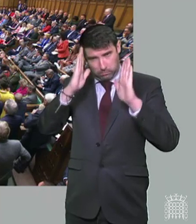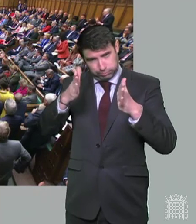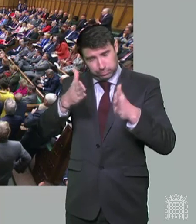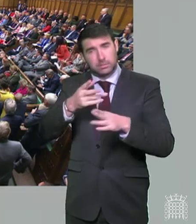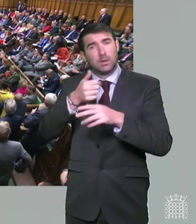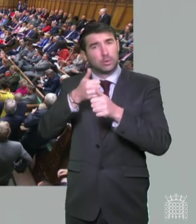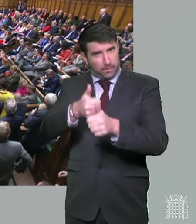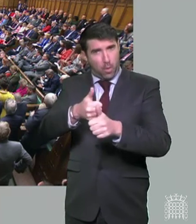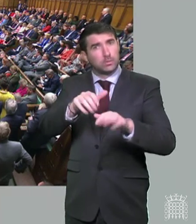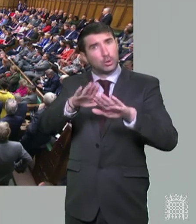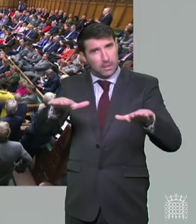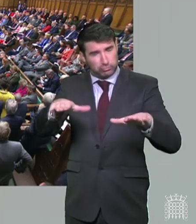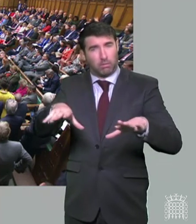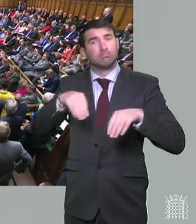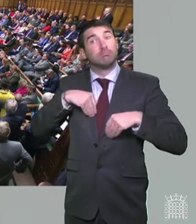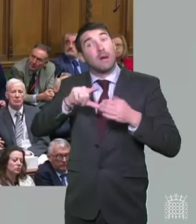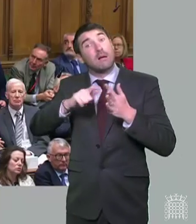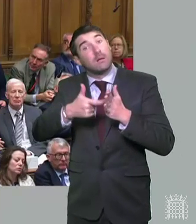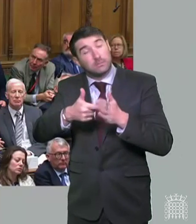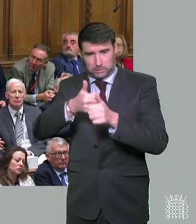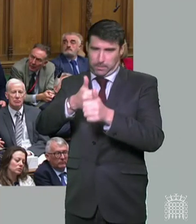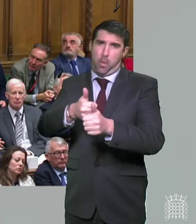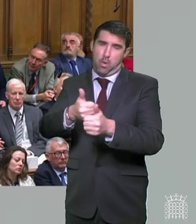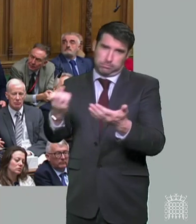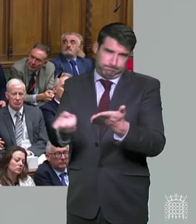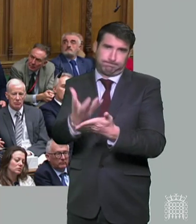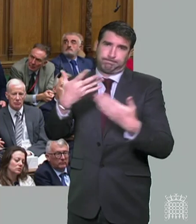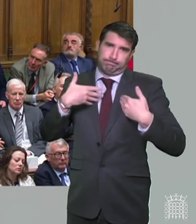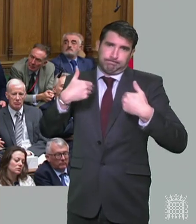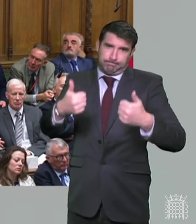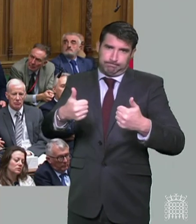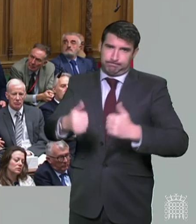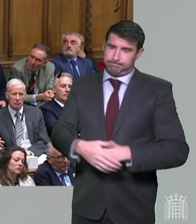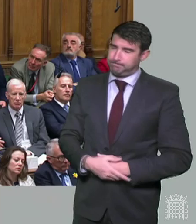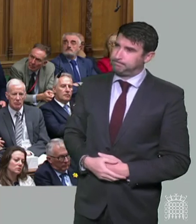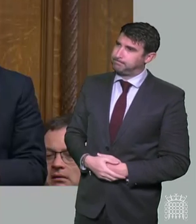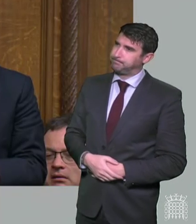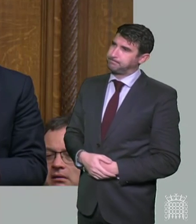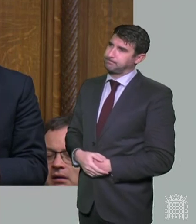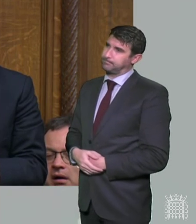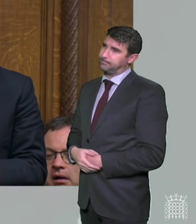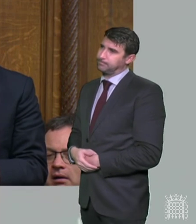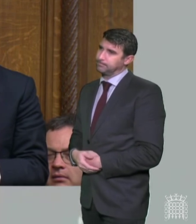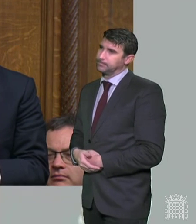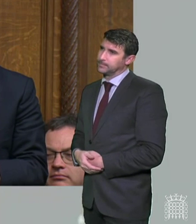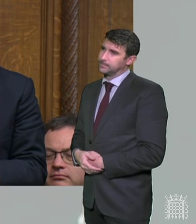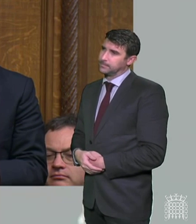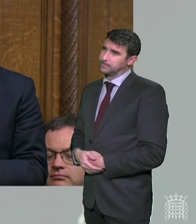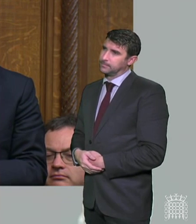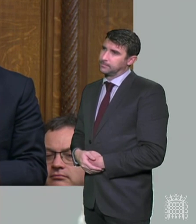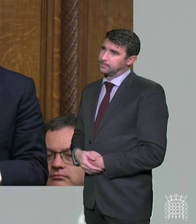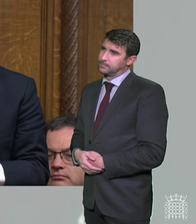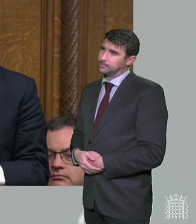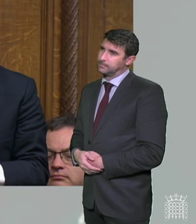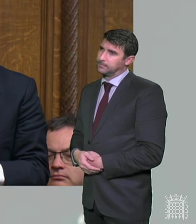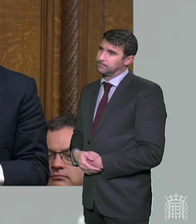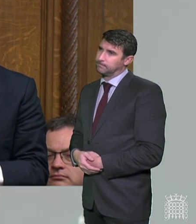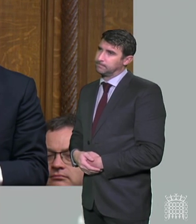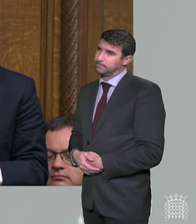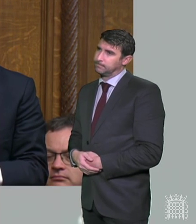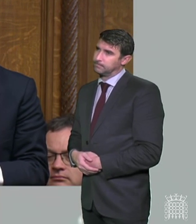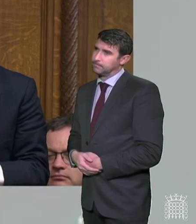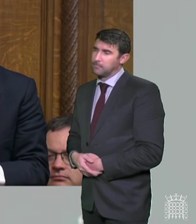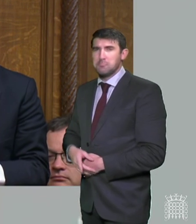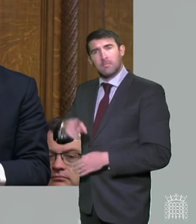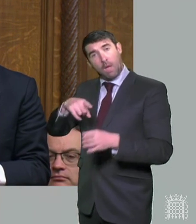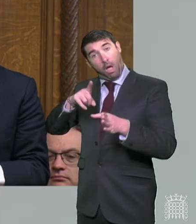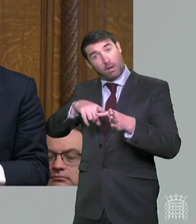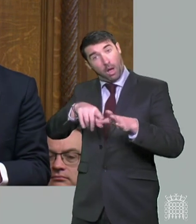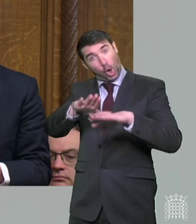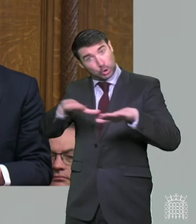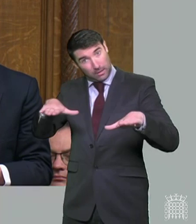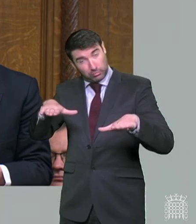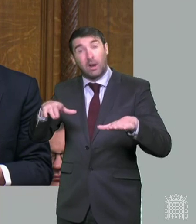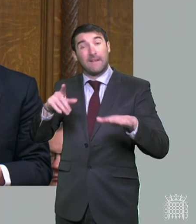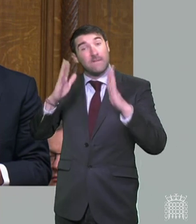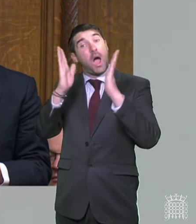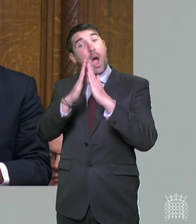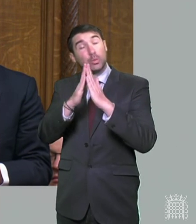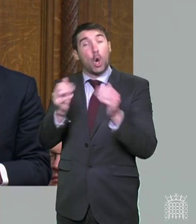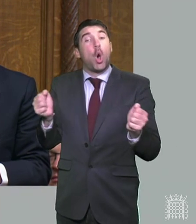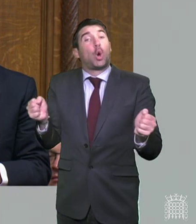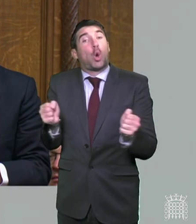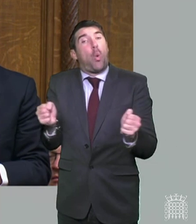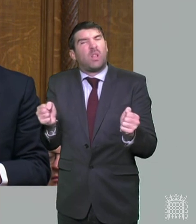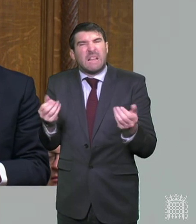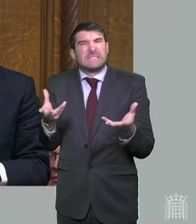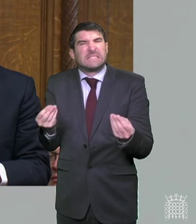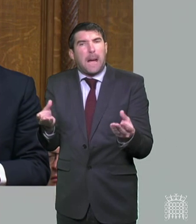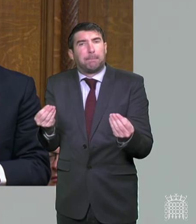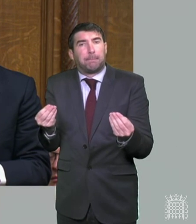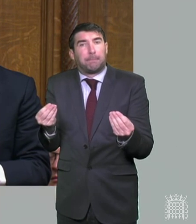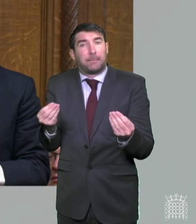On the theme of children, the Prime Minister will know from her time as Children’s Minister that children whose young lungs are exposed to cold and damp housing are more likely to fall seriously ill and possibly die.